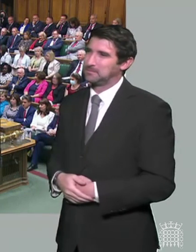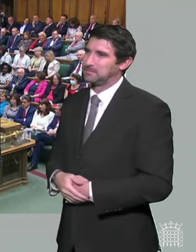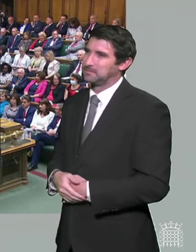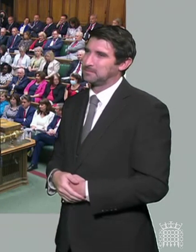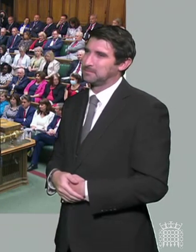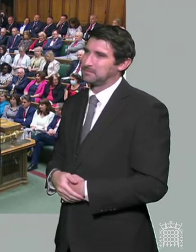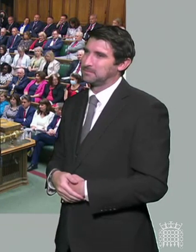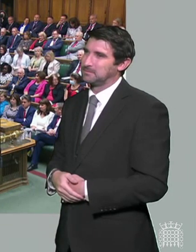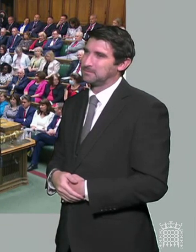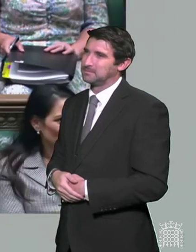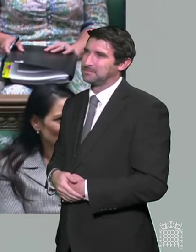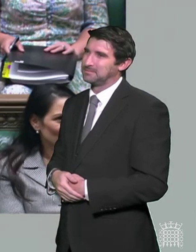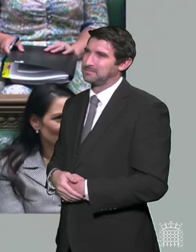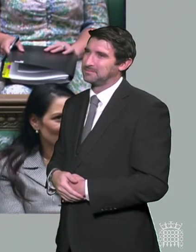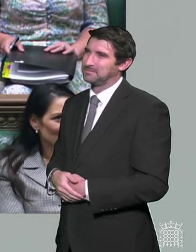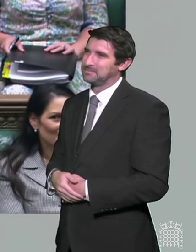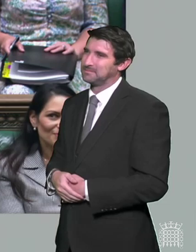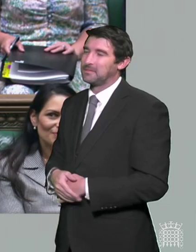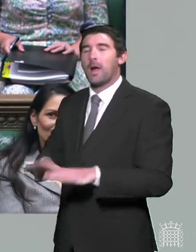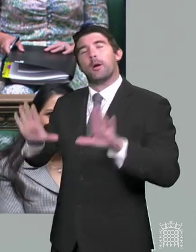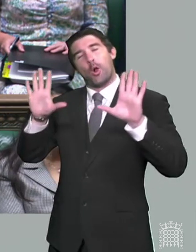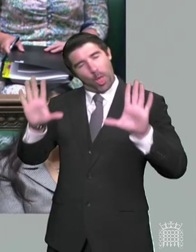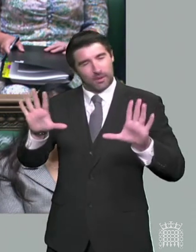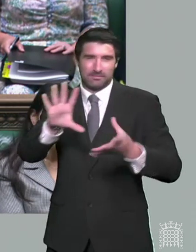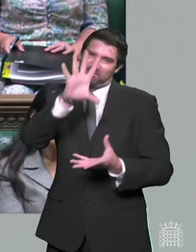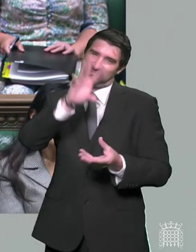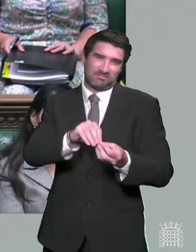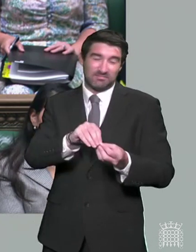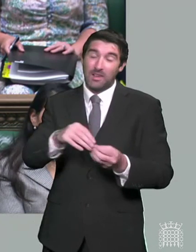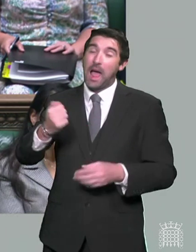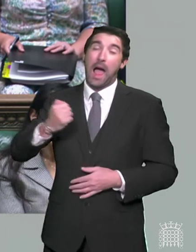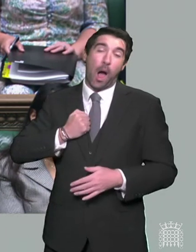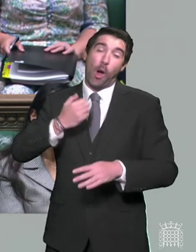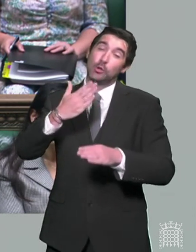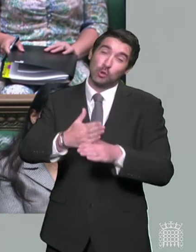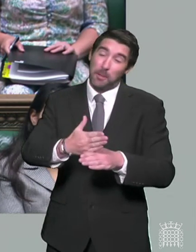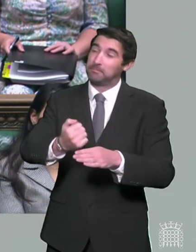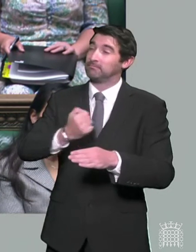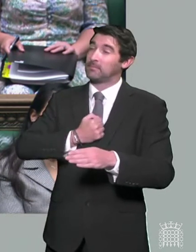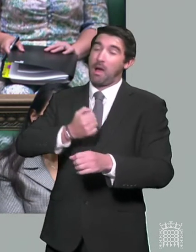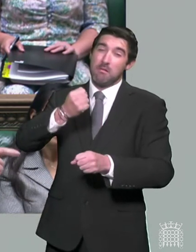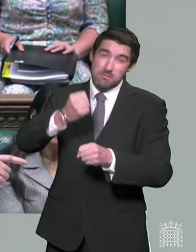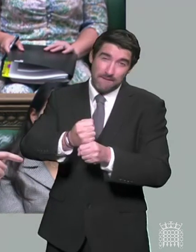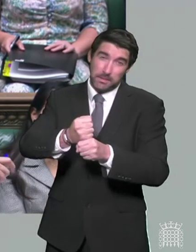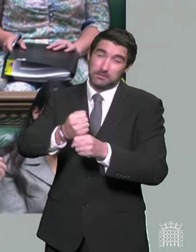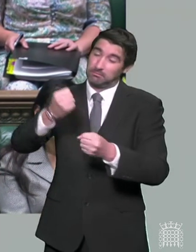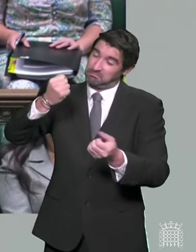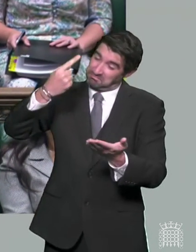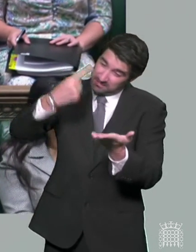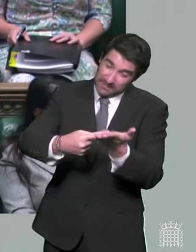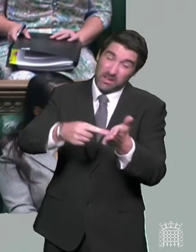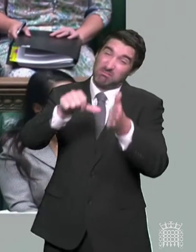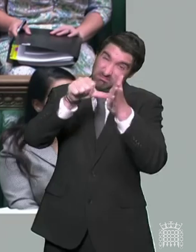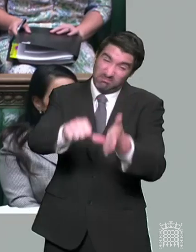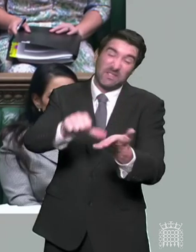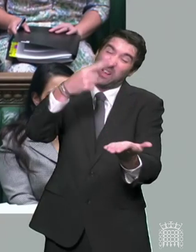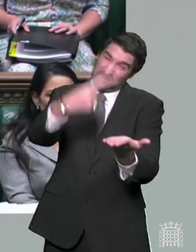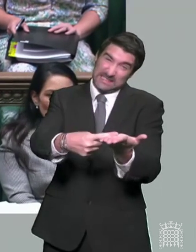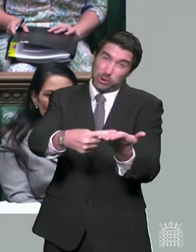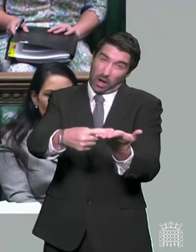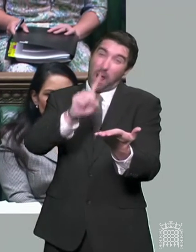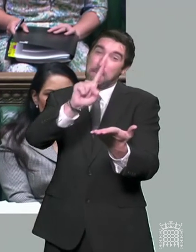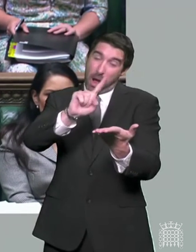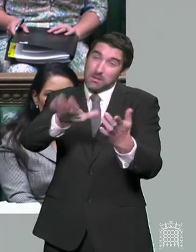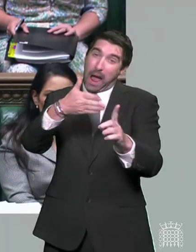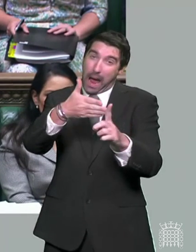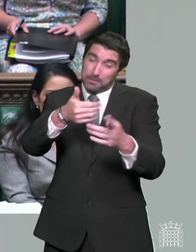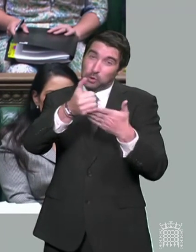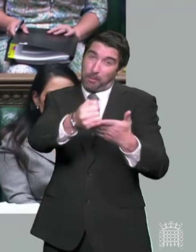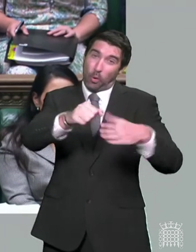What we are going to get on and do is continue to take the tough decisions to take this country forward—decisions that are on the side of the British people.